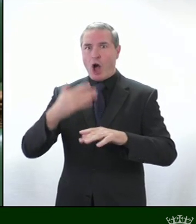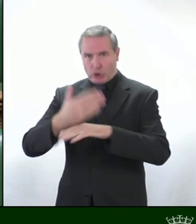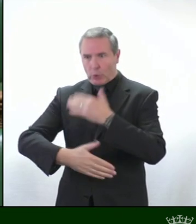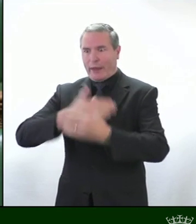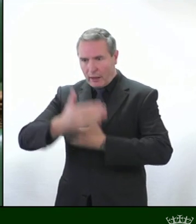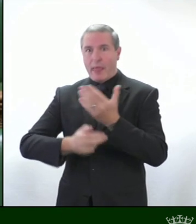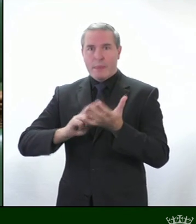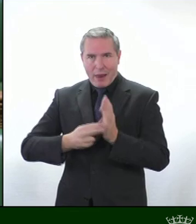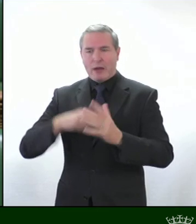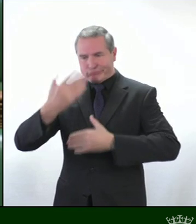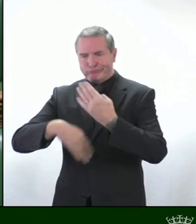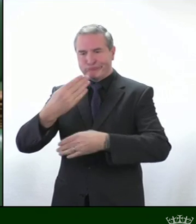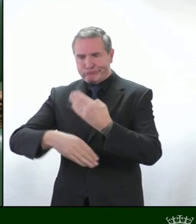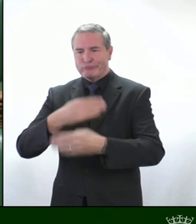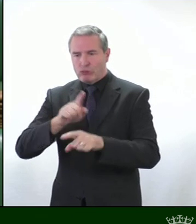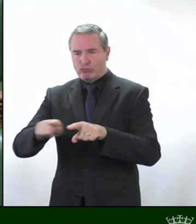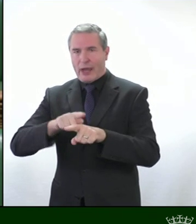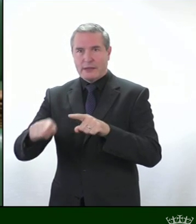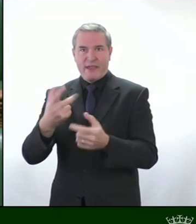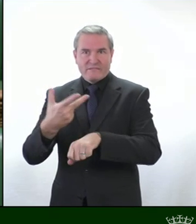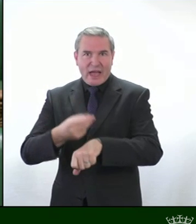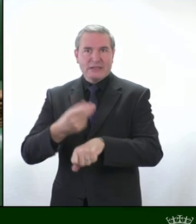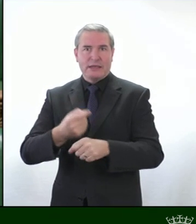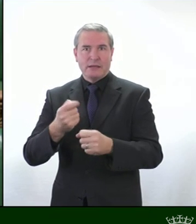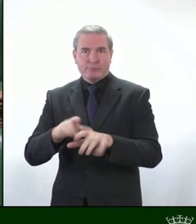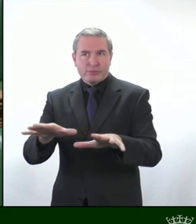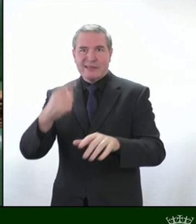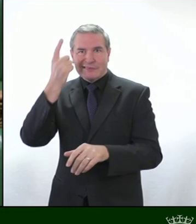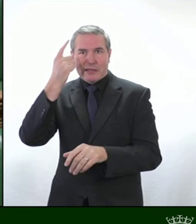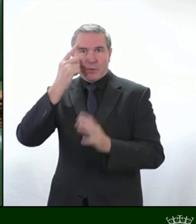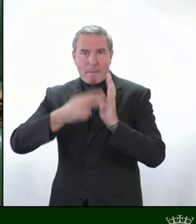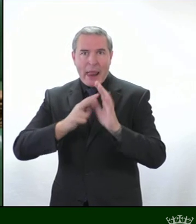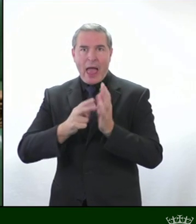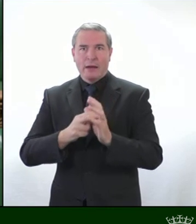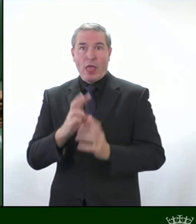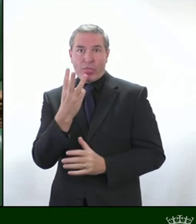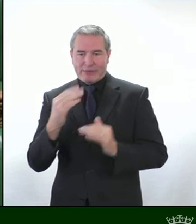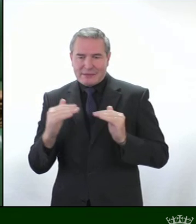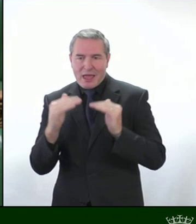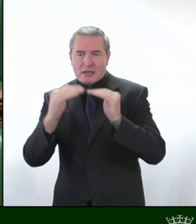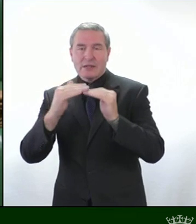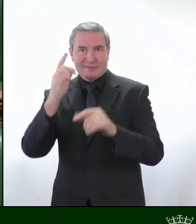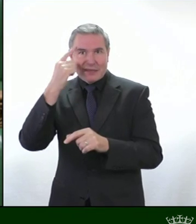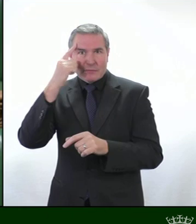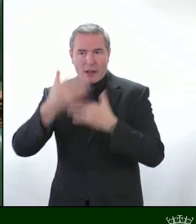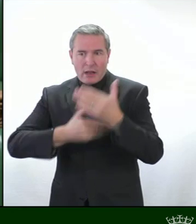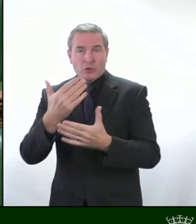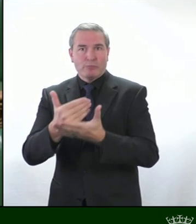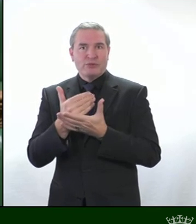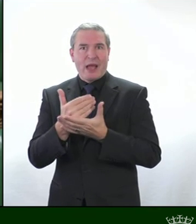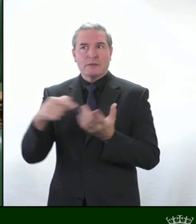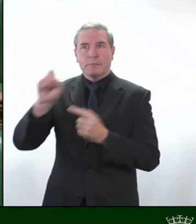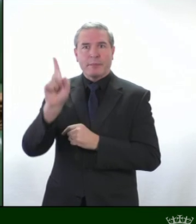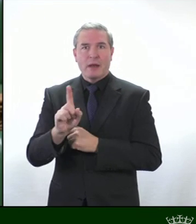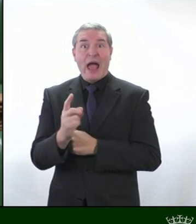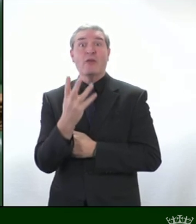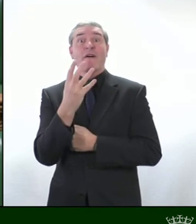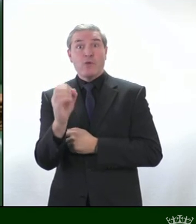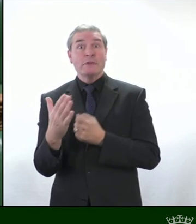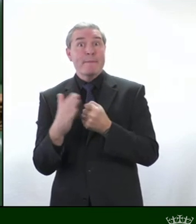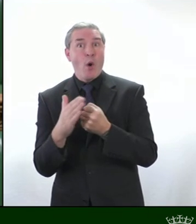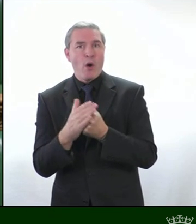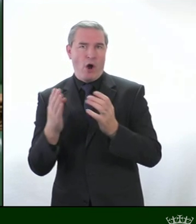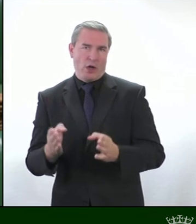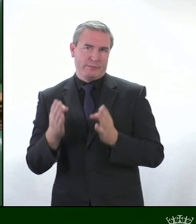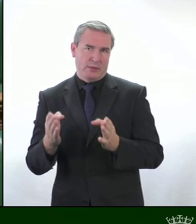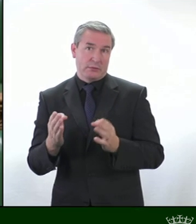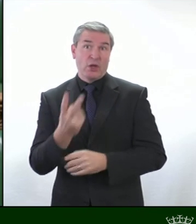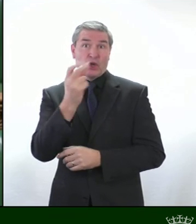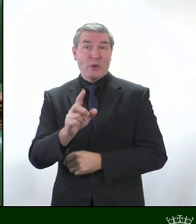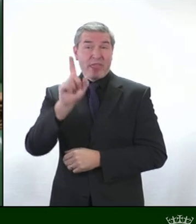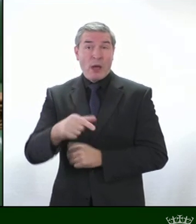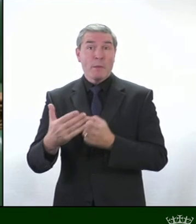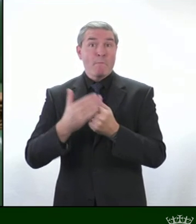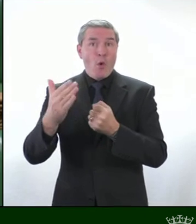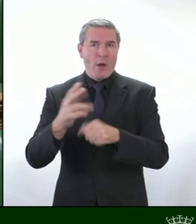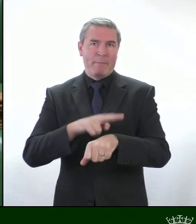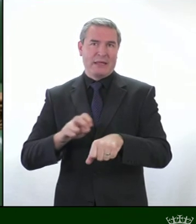We are getting on with our programme of rolling out the vaccine and sensible tiering measures, in addition to which we are delivering 40 more hospitals and 20,000 more police officers.